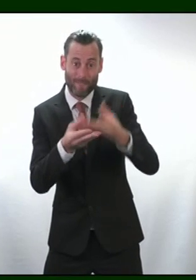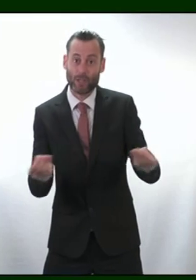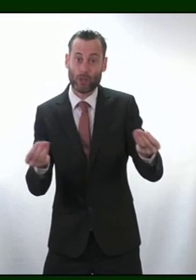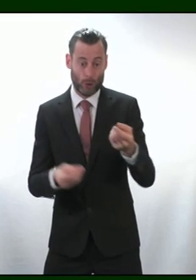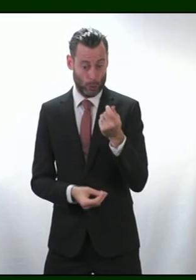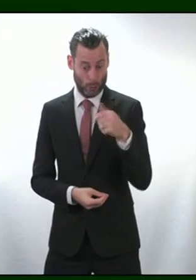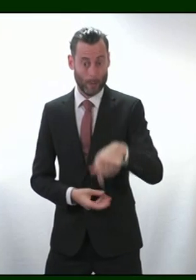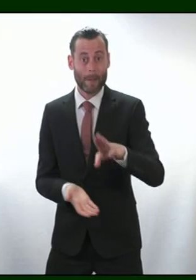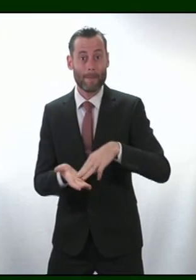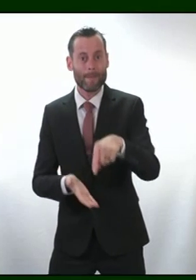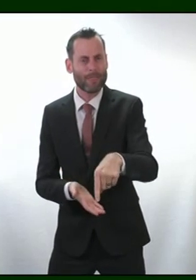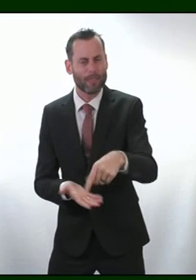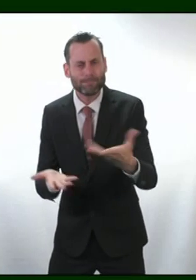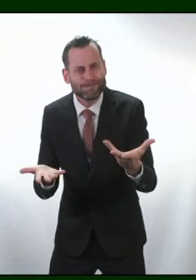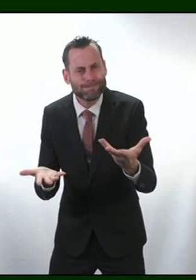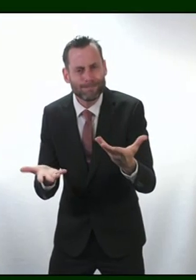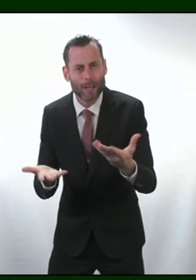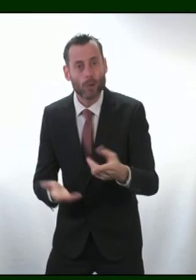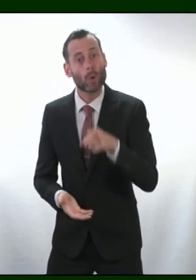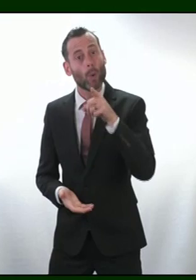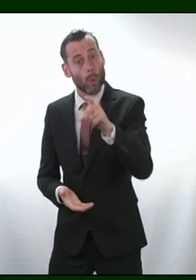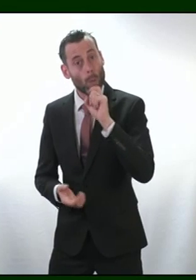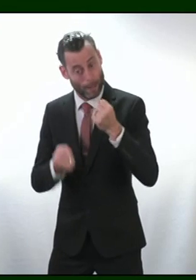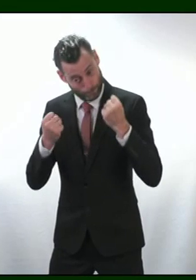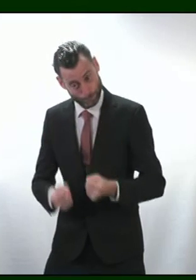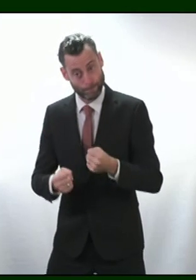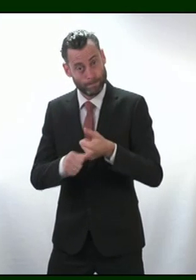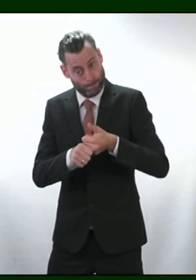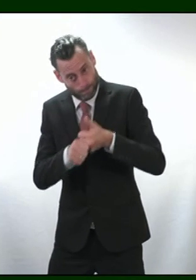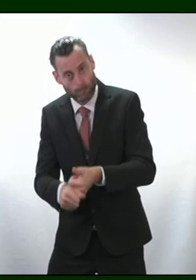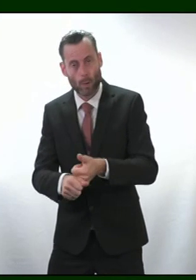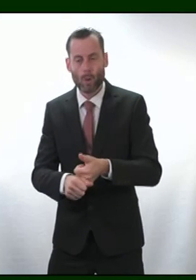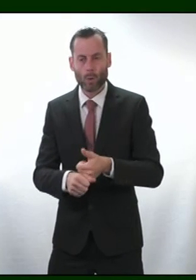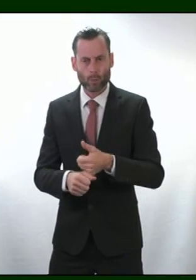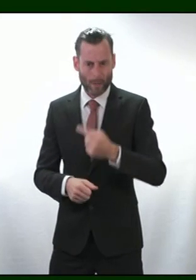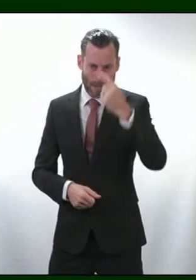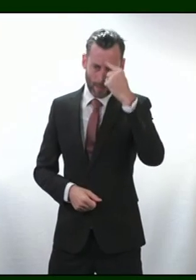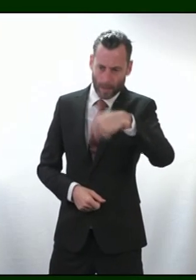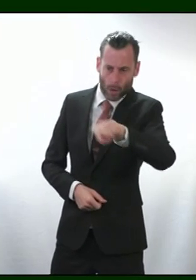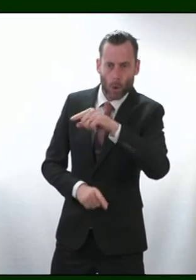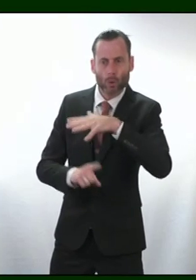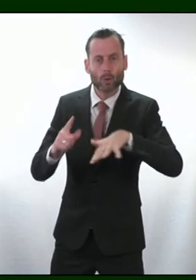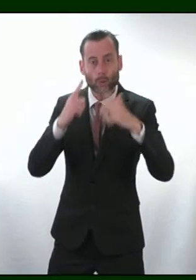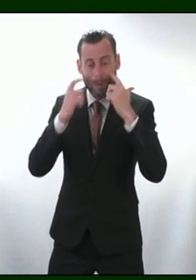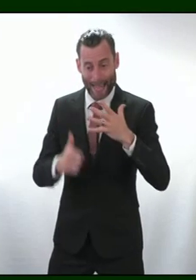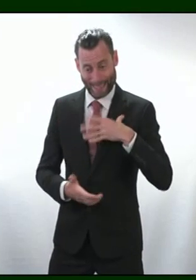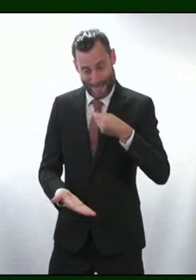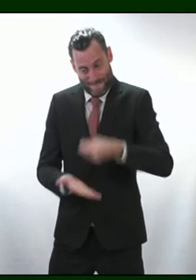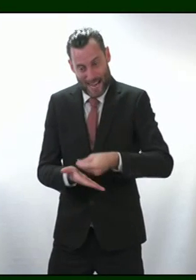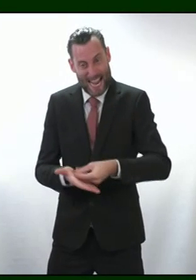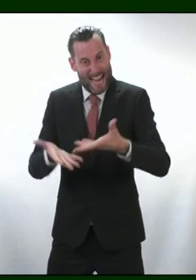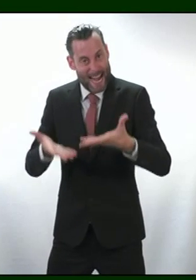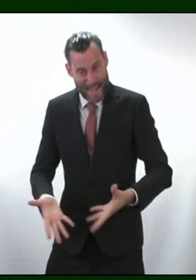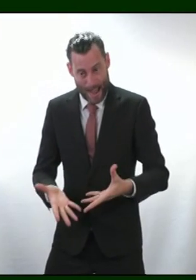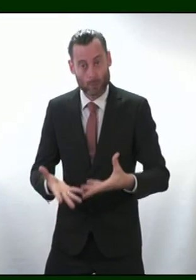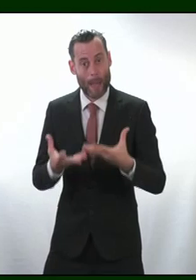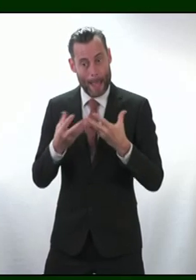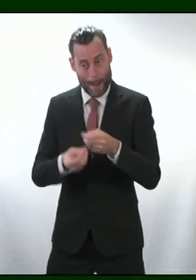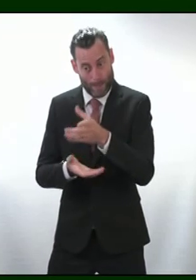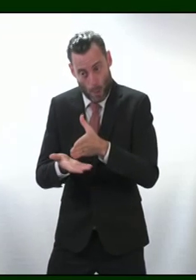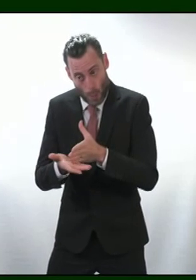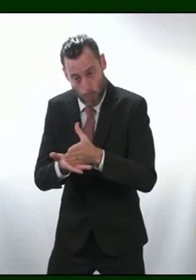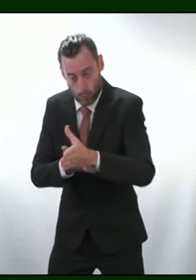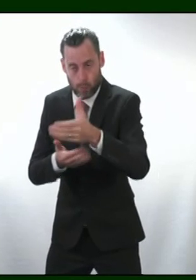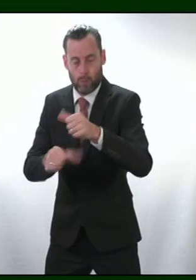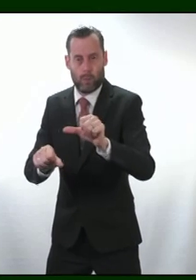So will the Prime Minister commit today to give our social care sector the funding that it needs now to get through the looming winter crisis?